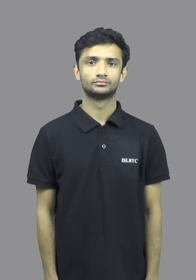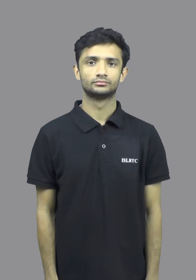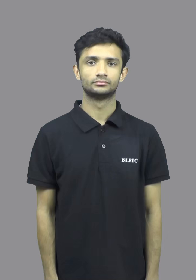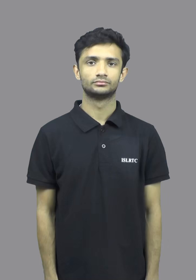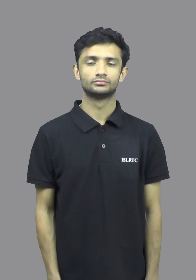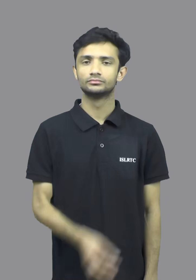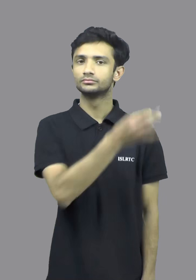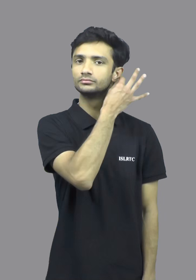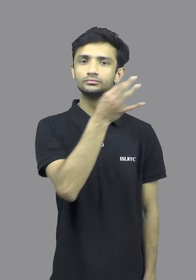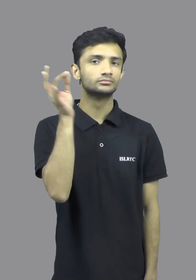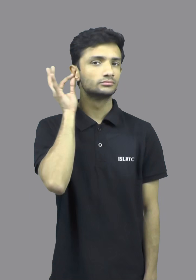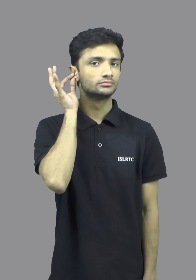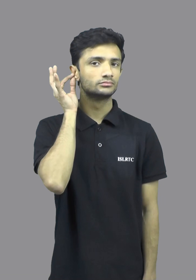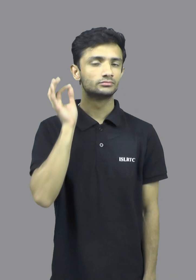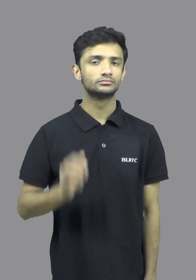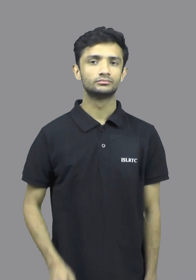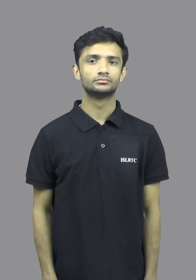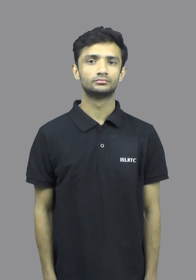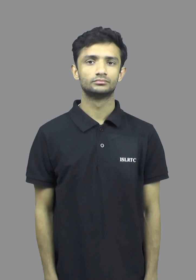Saudi Arabia